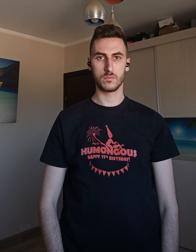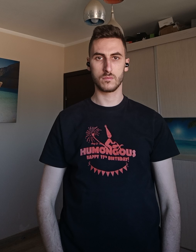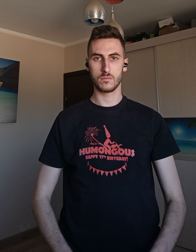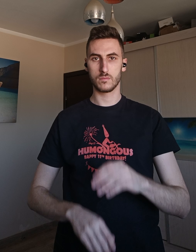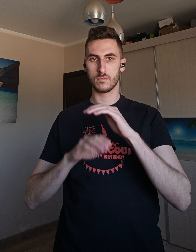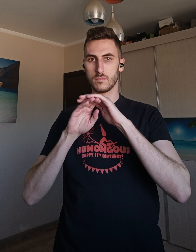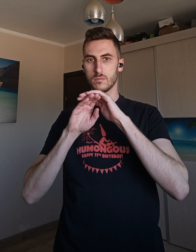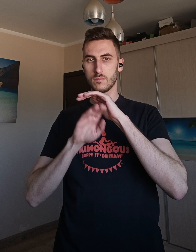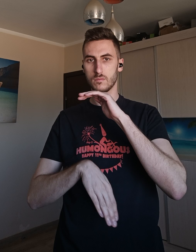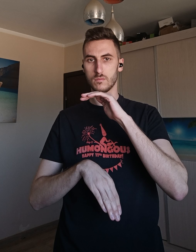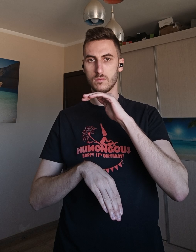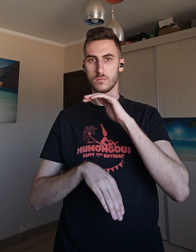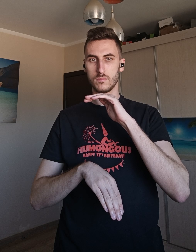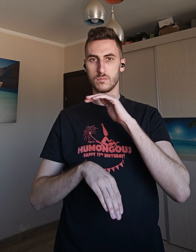זול